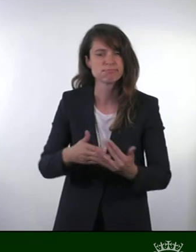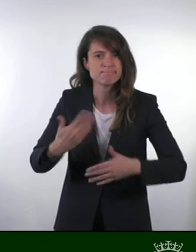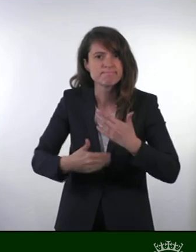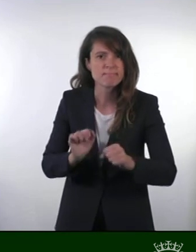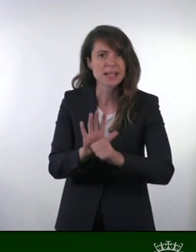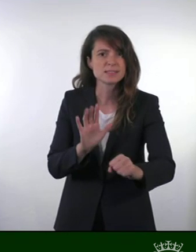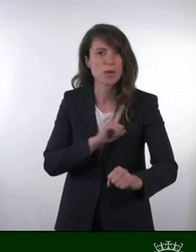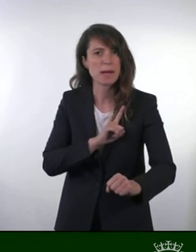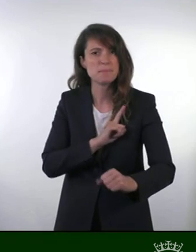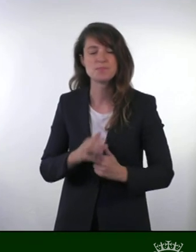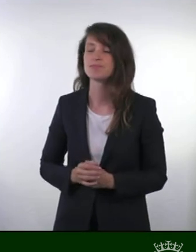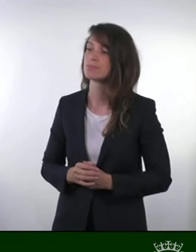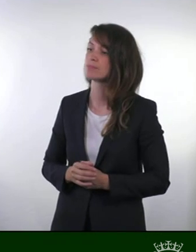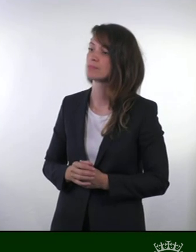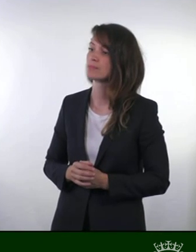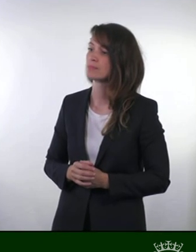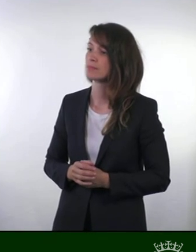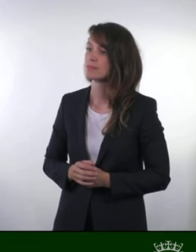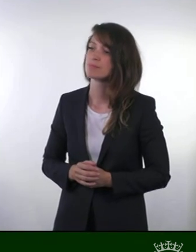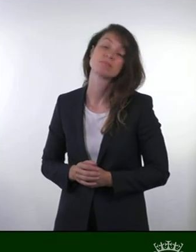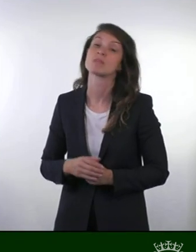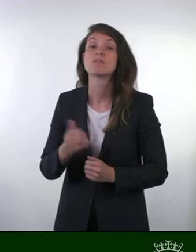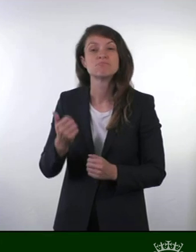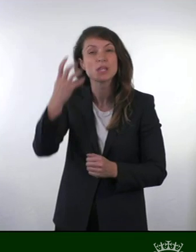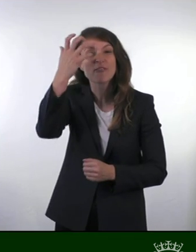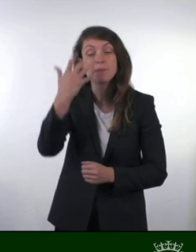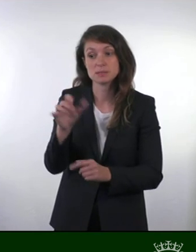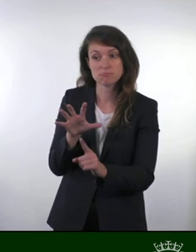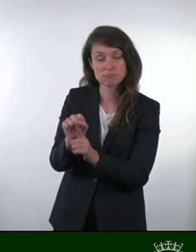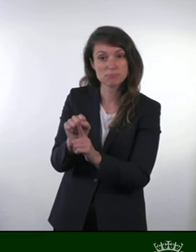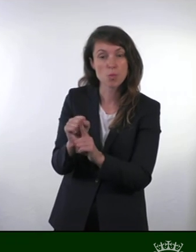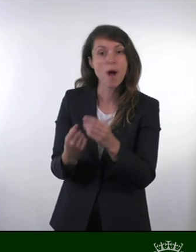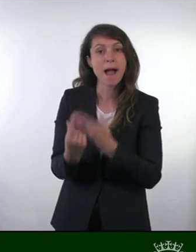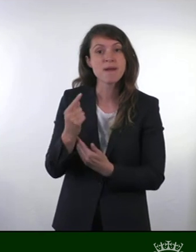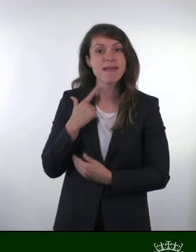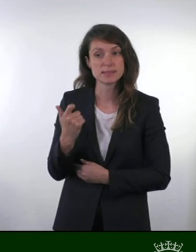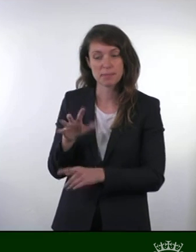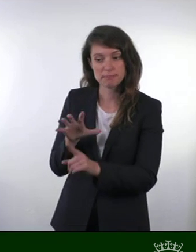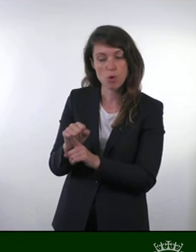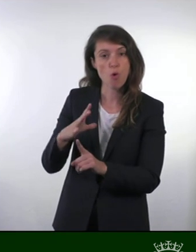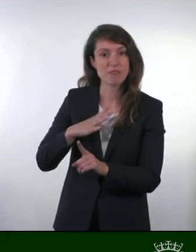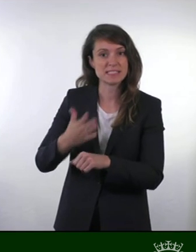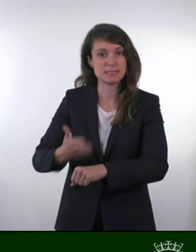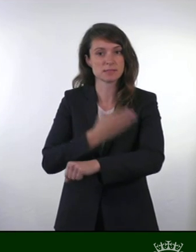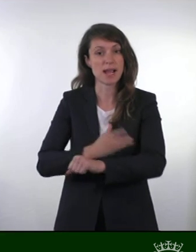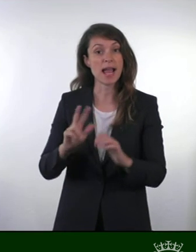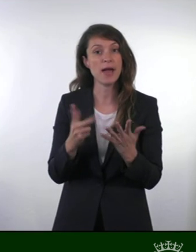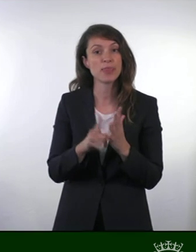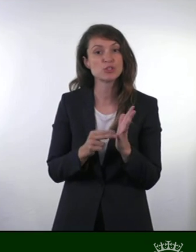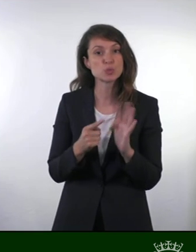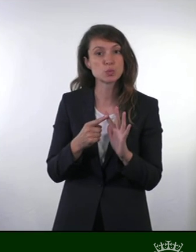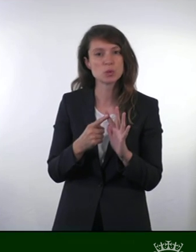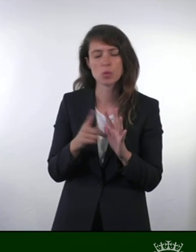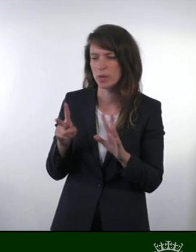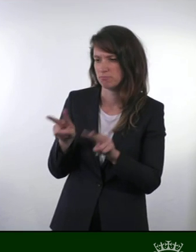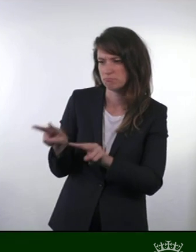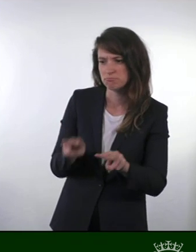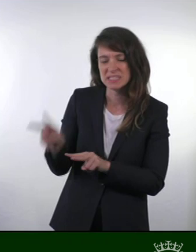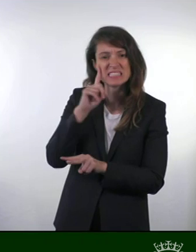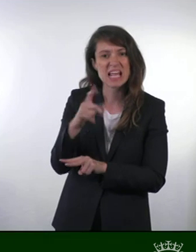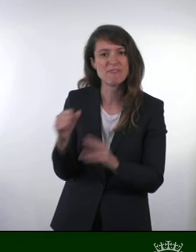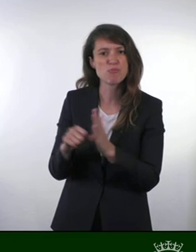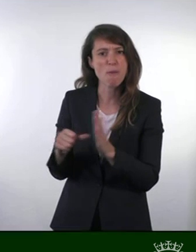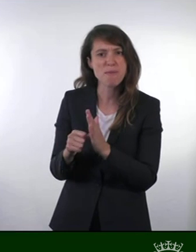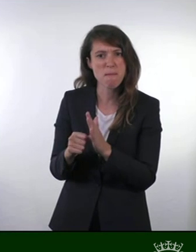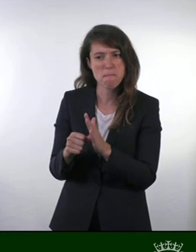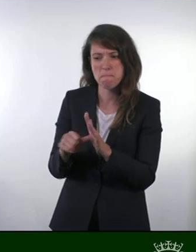Well, actually, the Government first took notice and acted on what was going on in Leicester on 8 June, because we could see that there was an issue there.